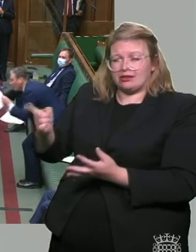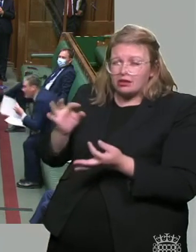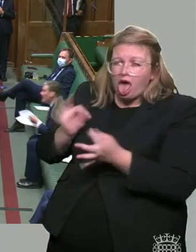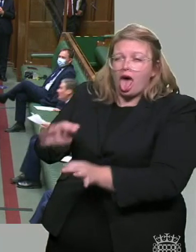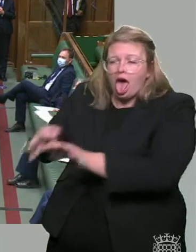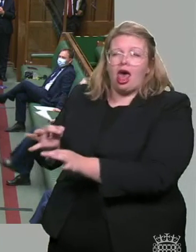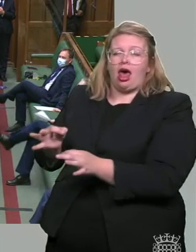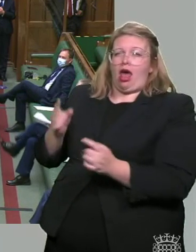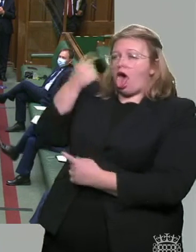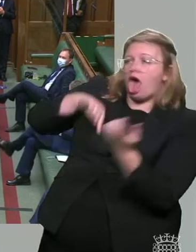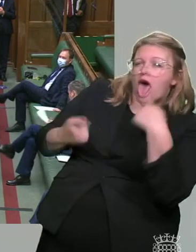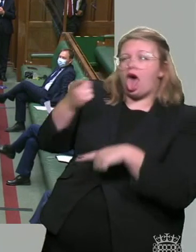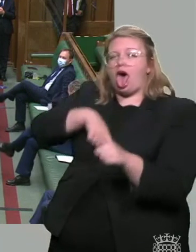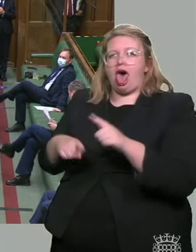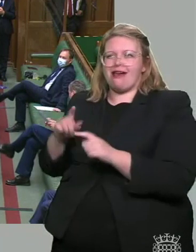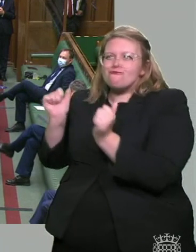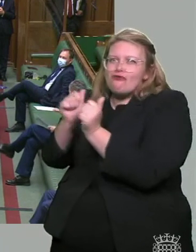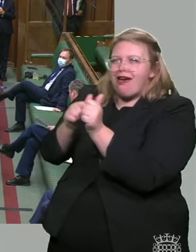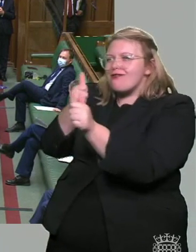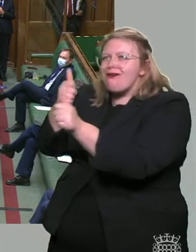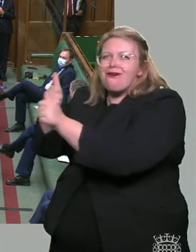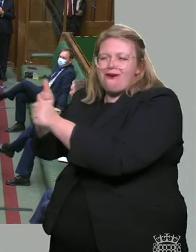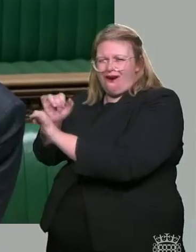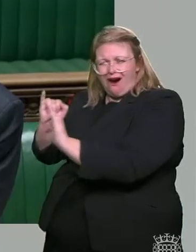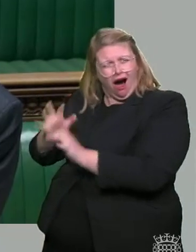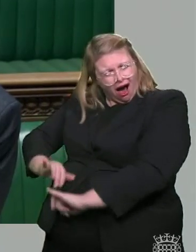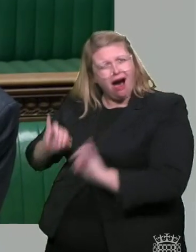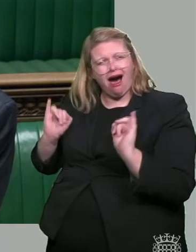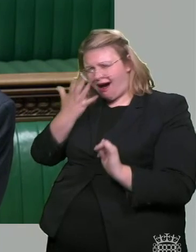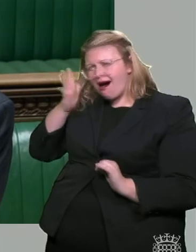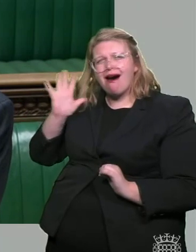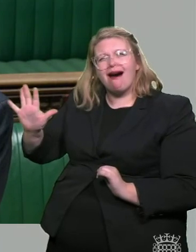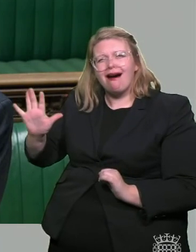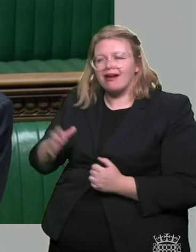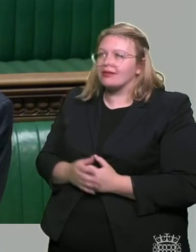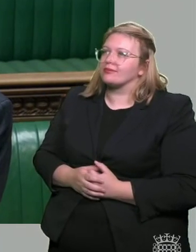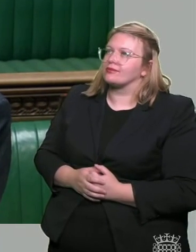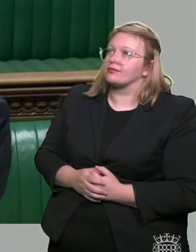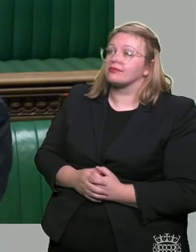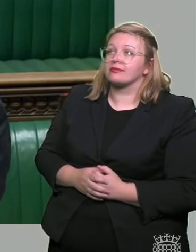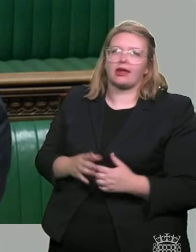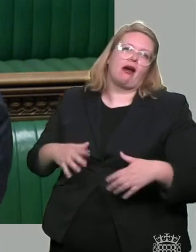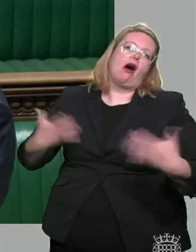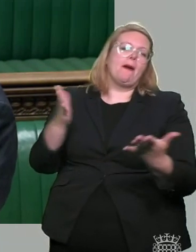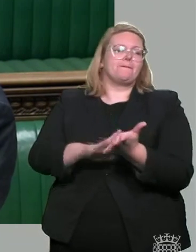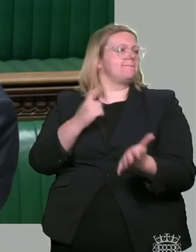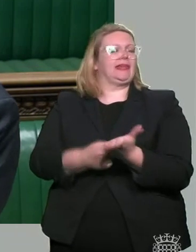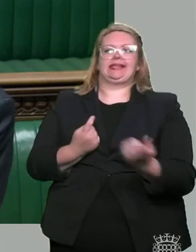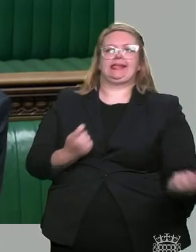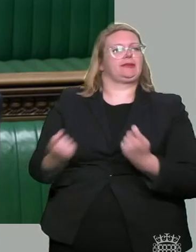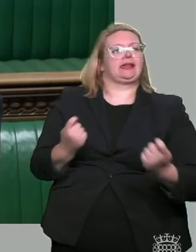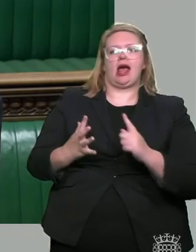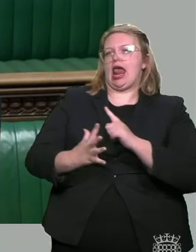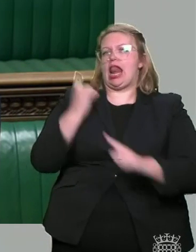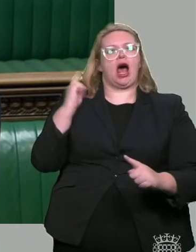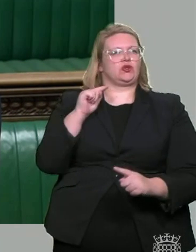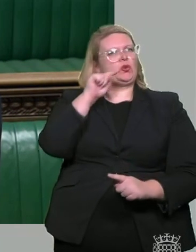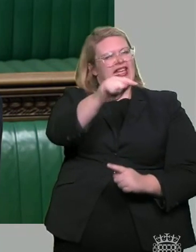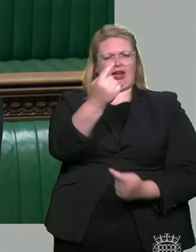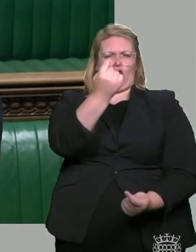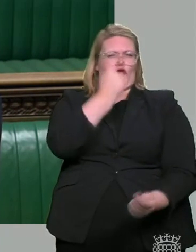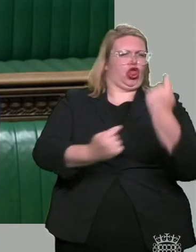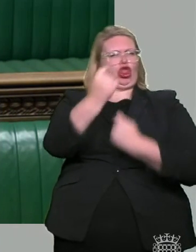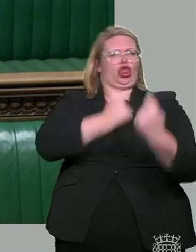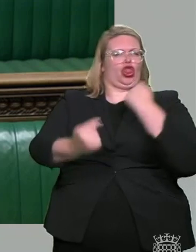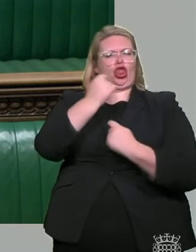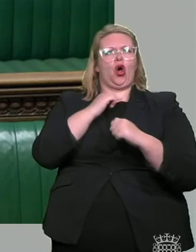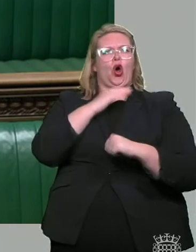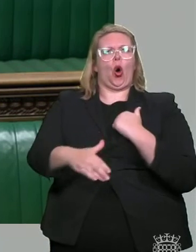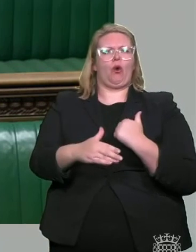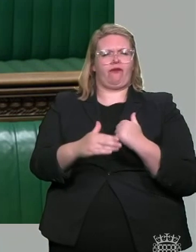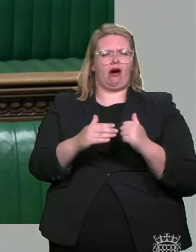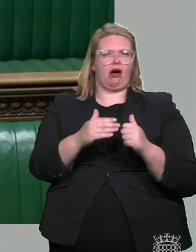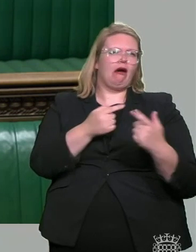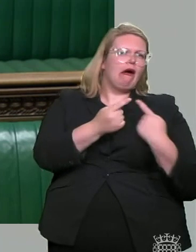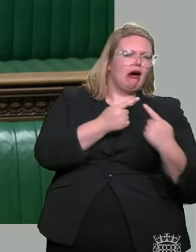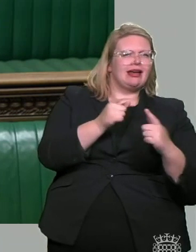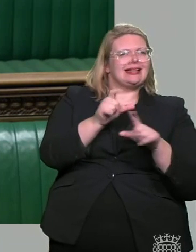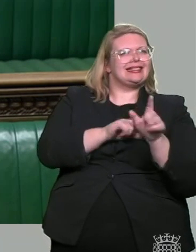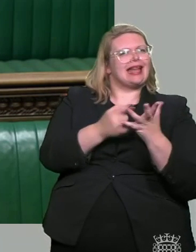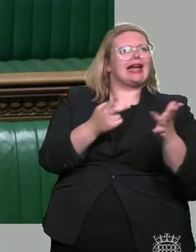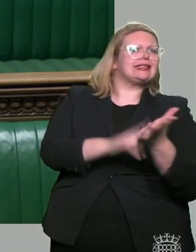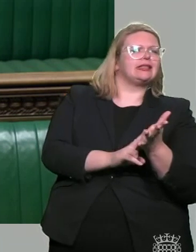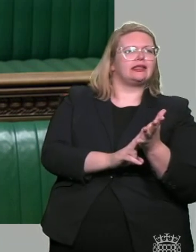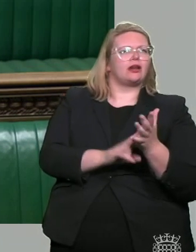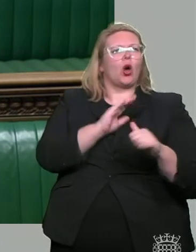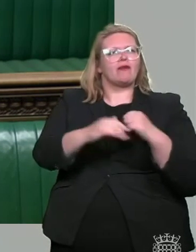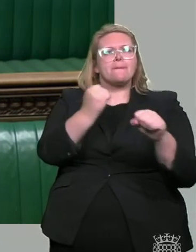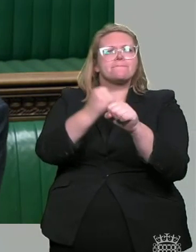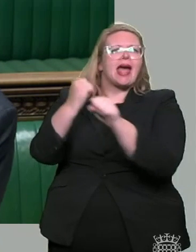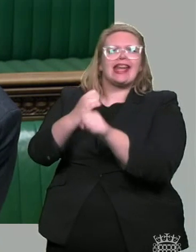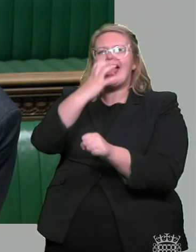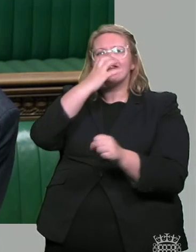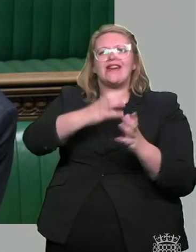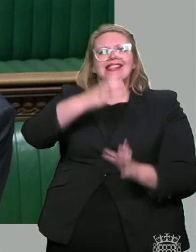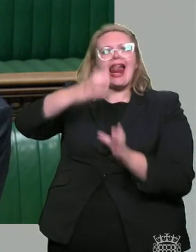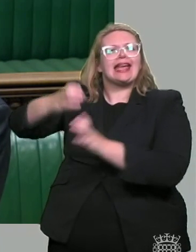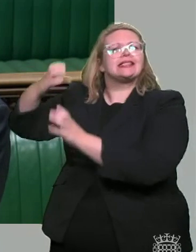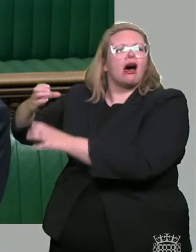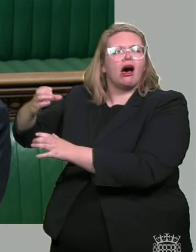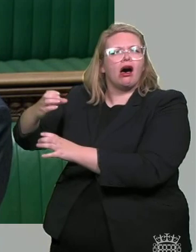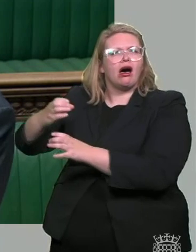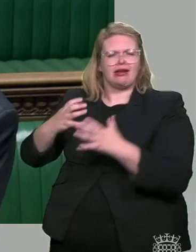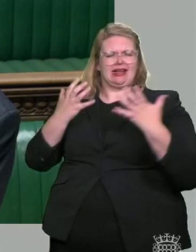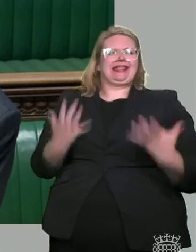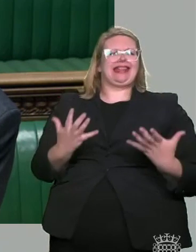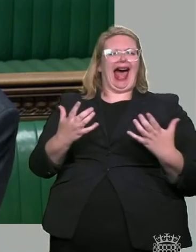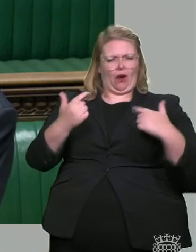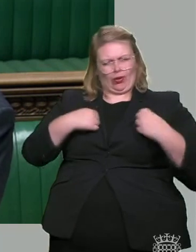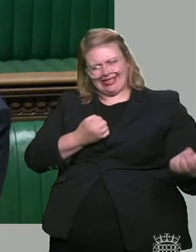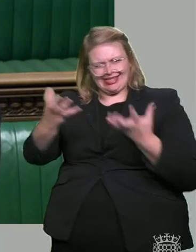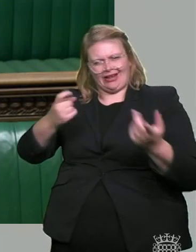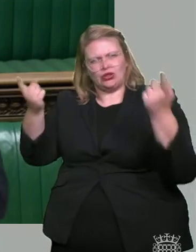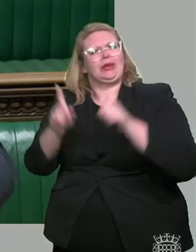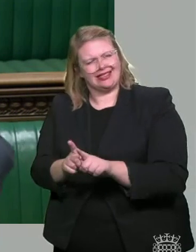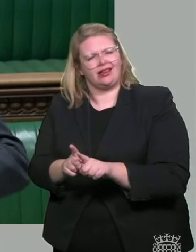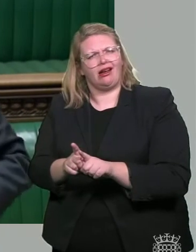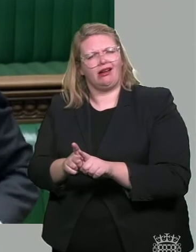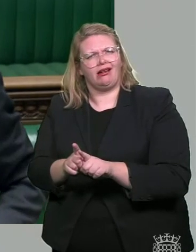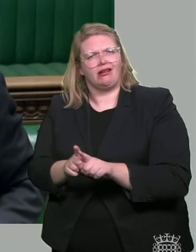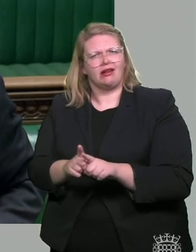Last week, the right honourable and learned Gentleman came to this Chamber and he attacked me for talking to James Dyson about ventilators, when we are now sending ventilators to help the people of India, and the following day—the following day—Labour Front Benchers said that any Prime Minister in my position would have done exactly the same thing.